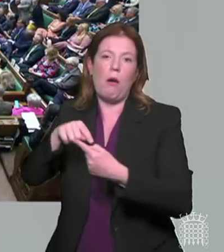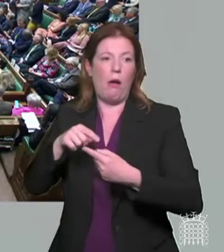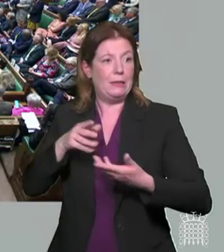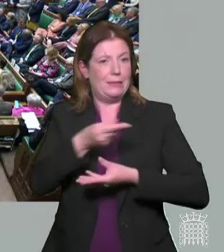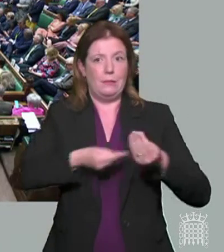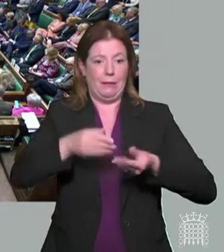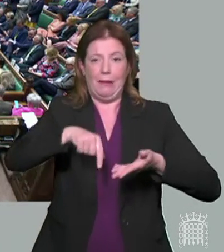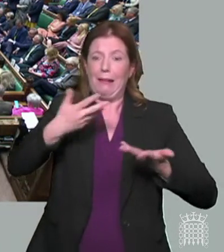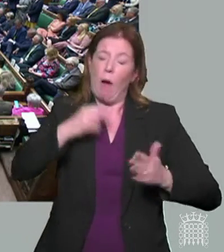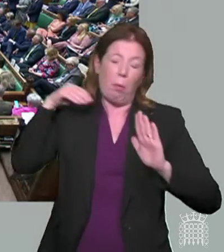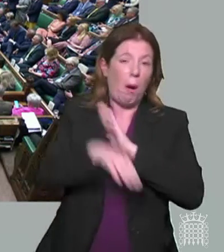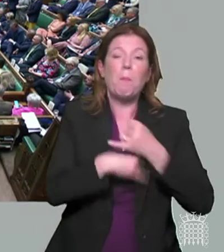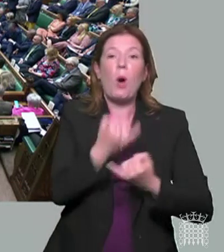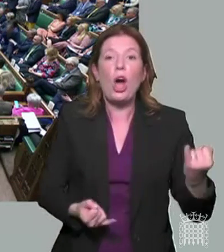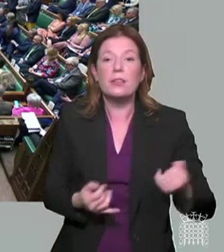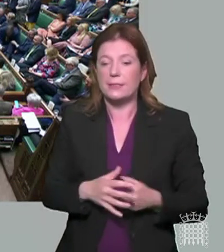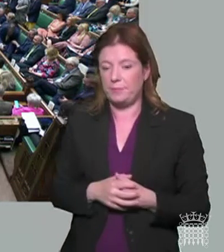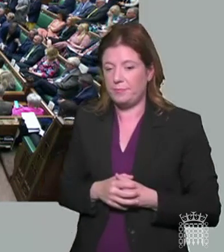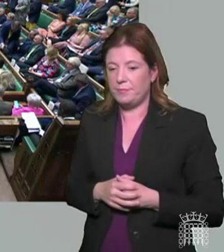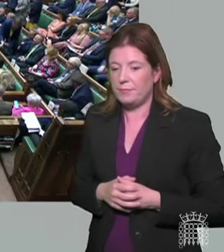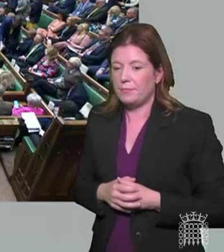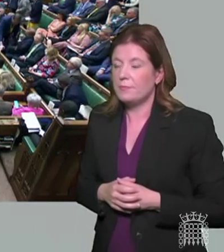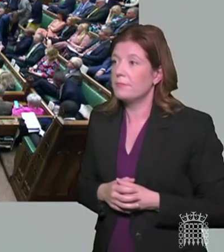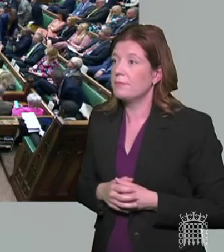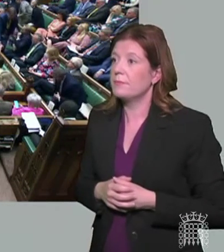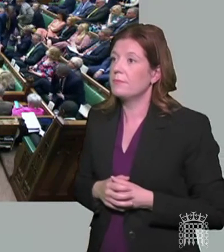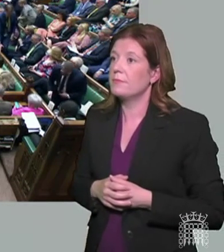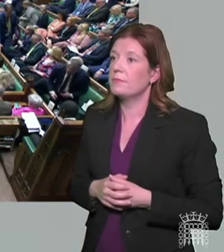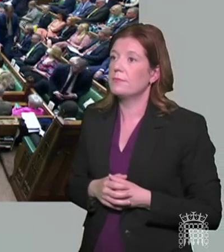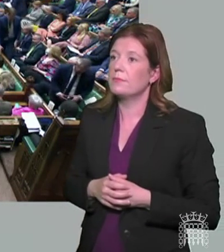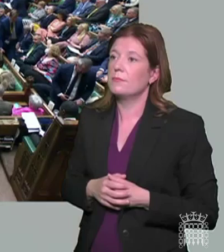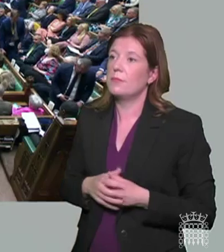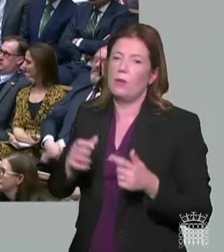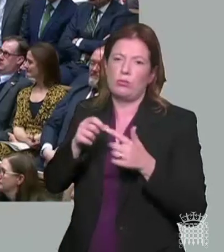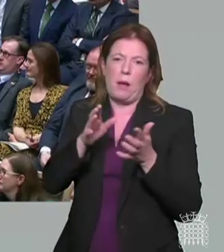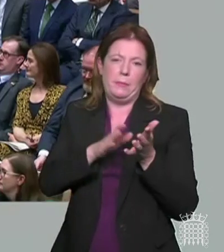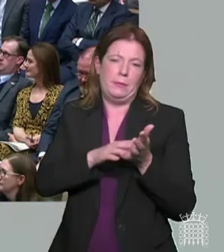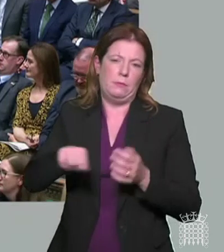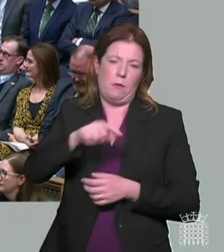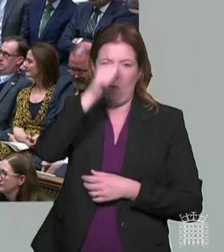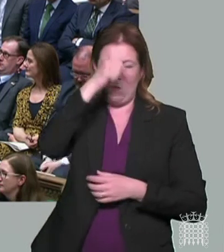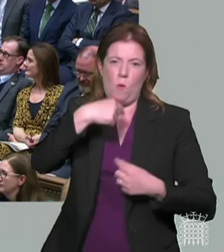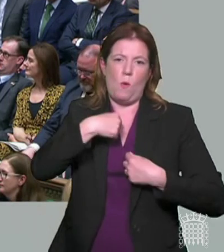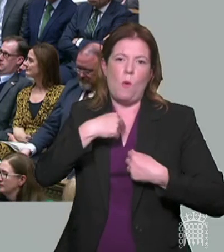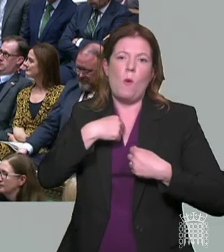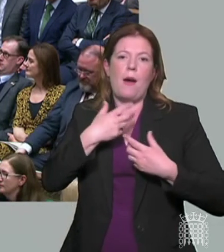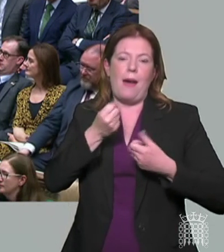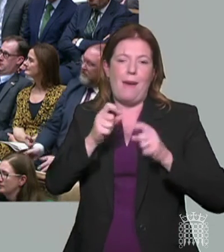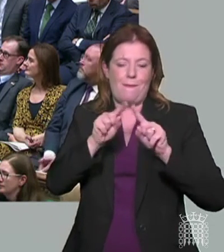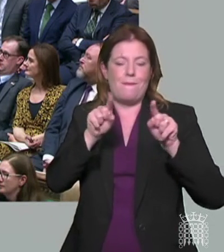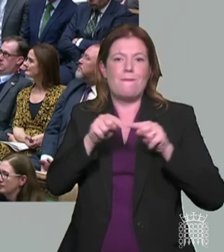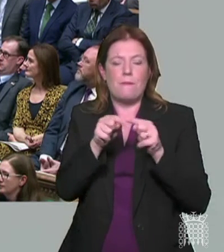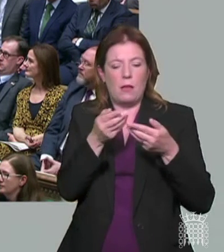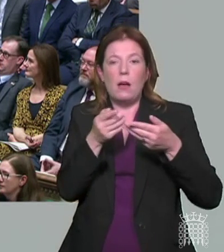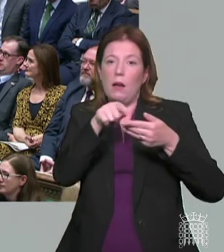The Prime Minister will be aware of my campaign to have digitally altered images carry a label.